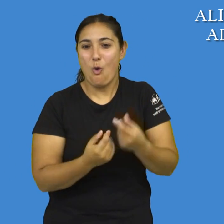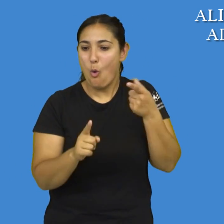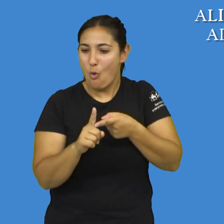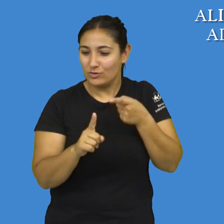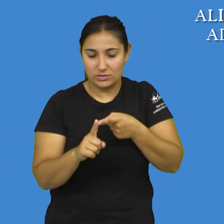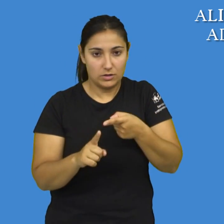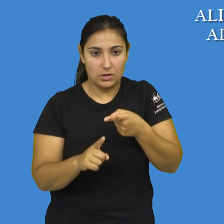usar